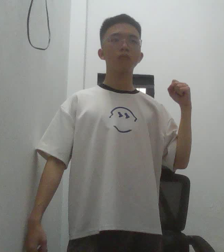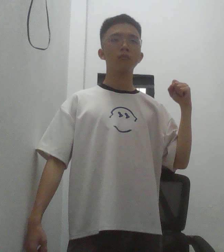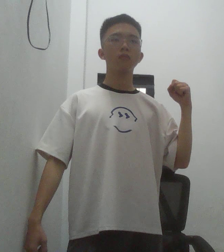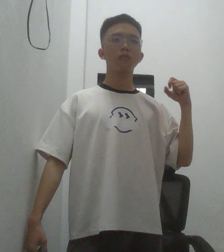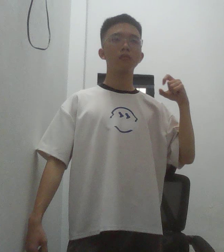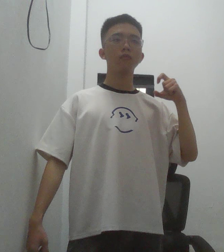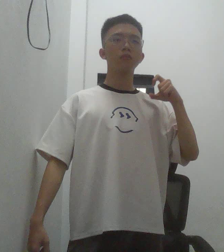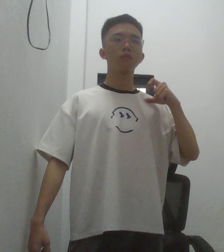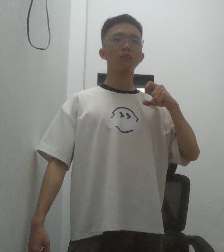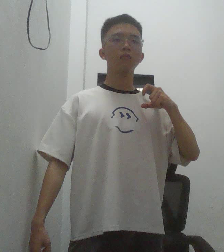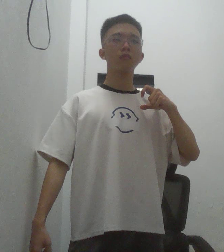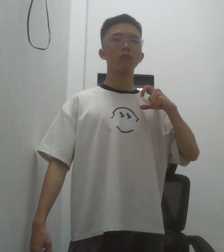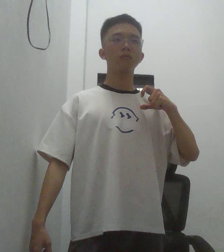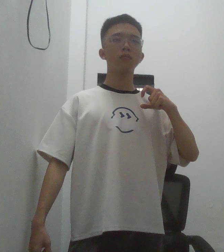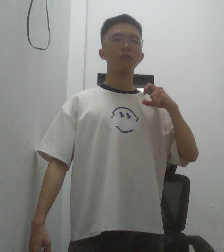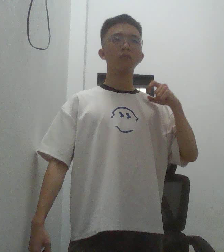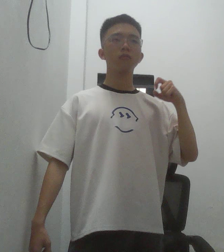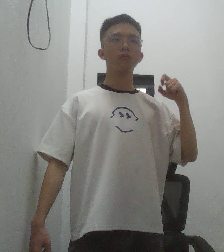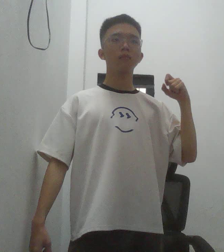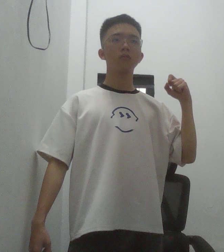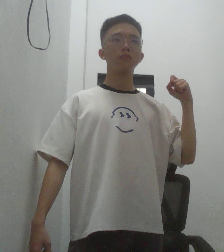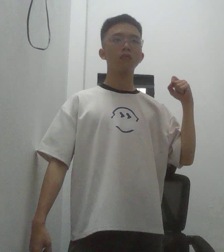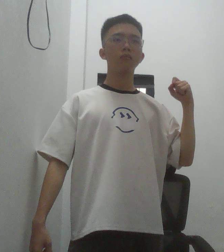giau co